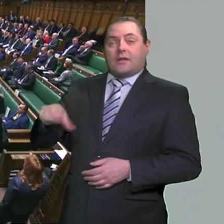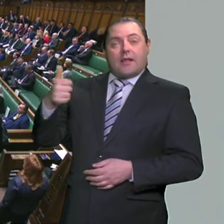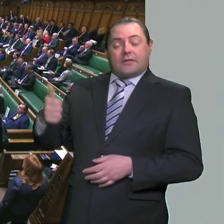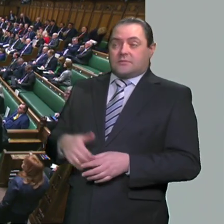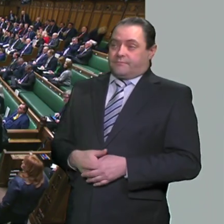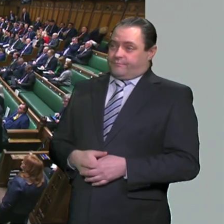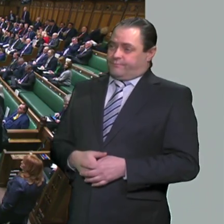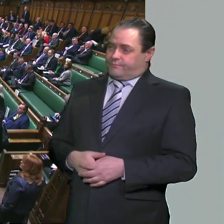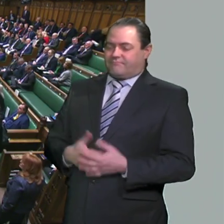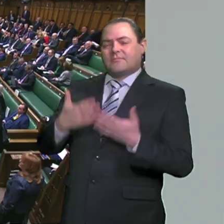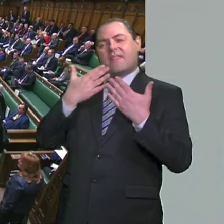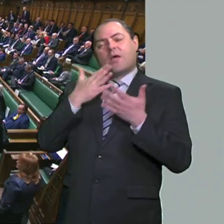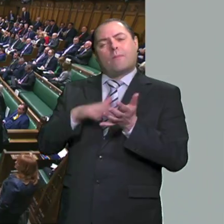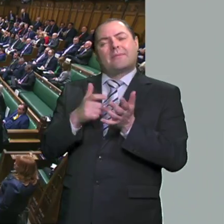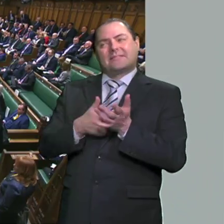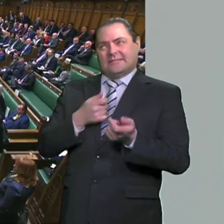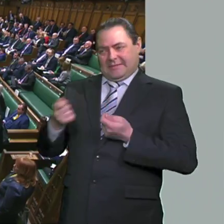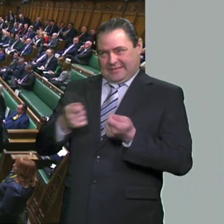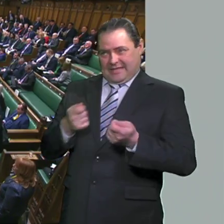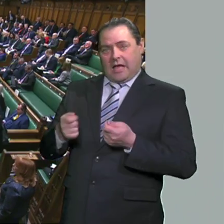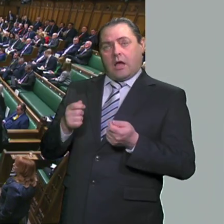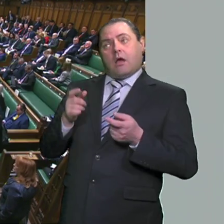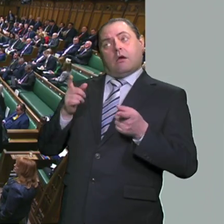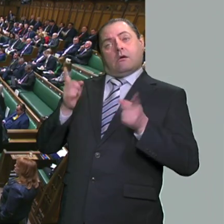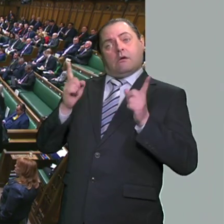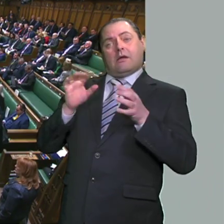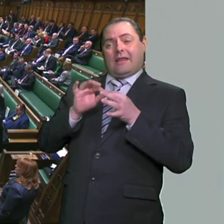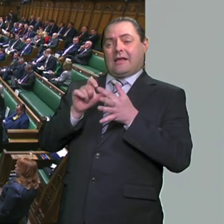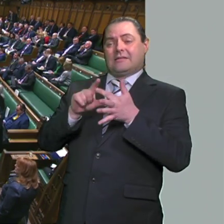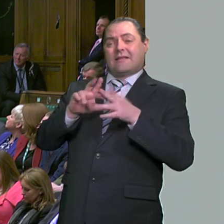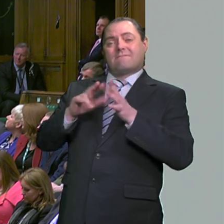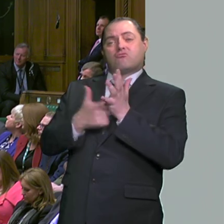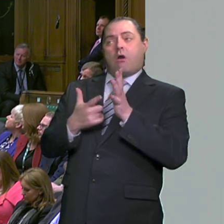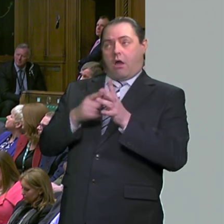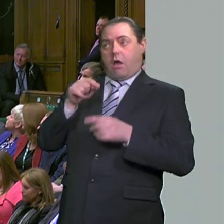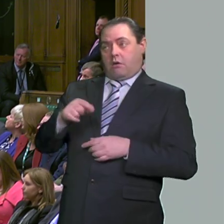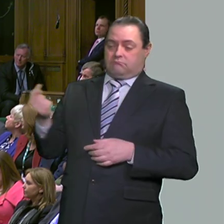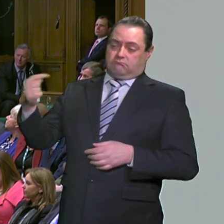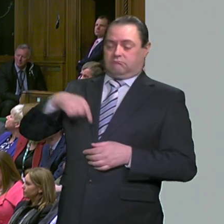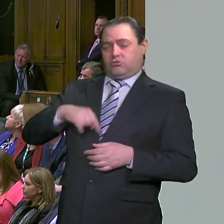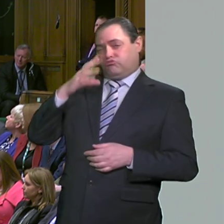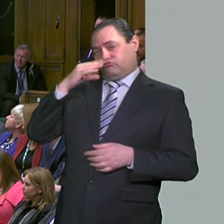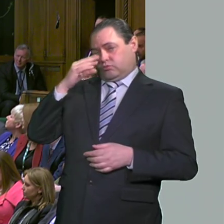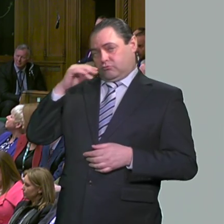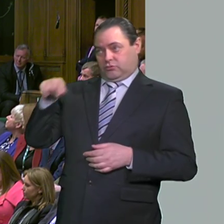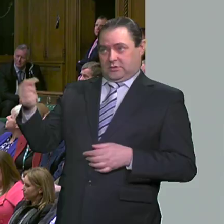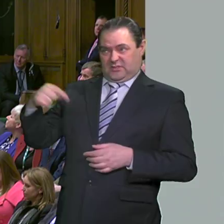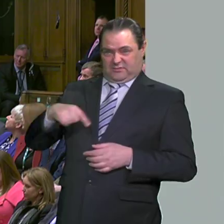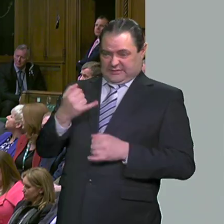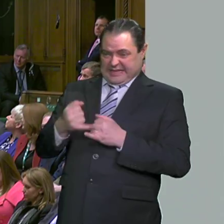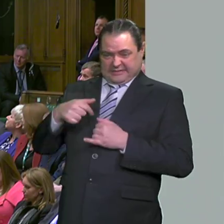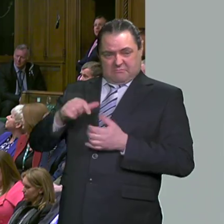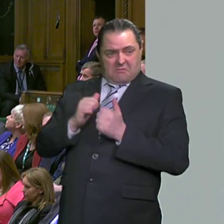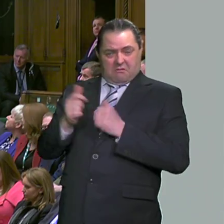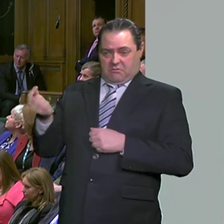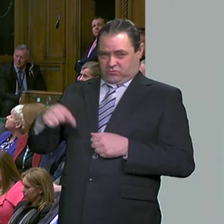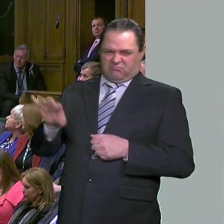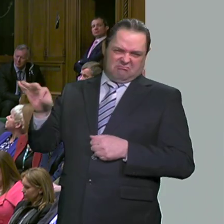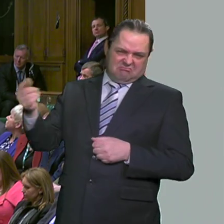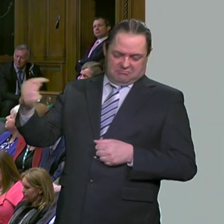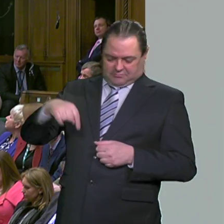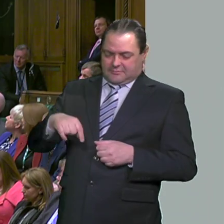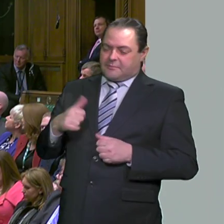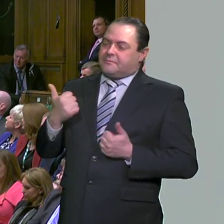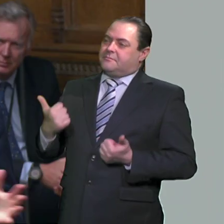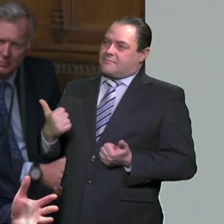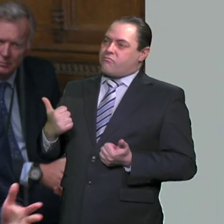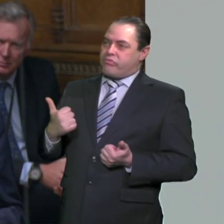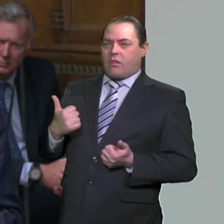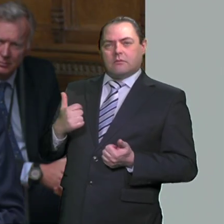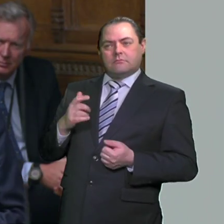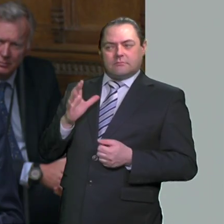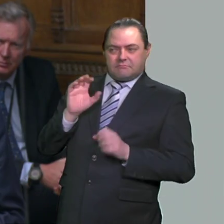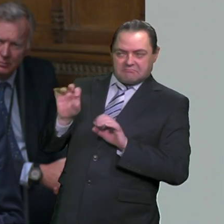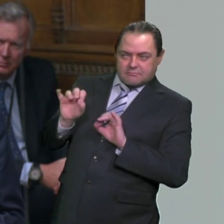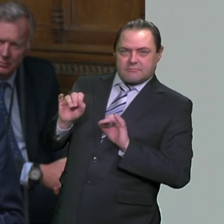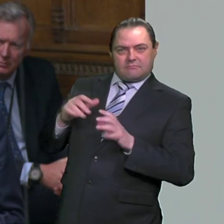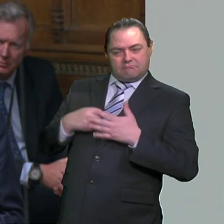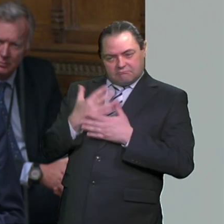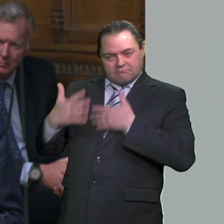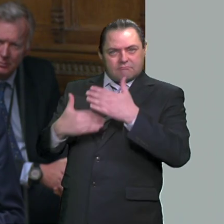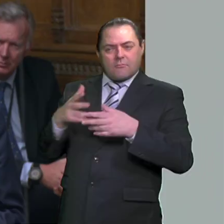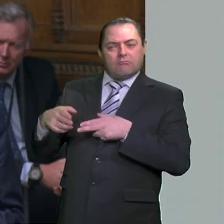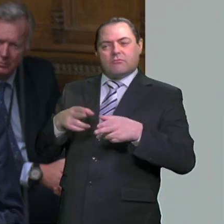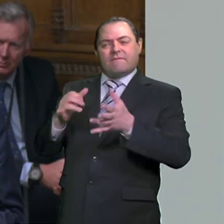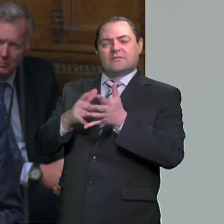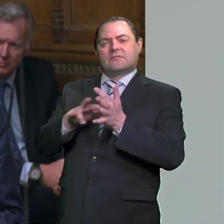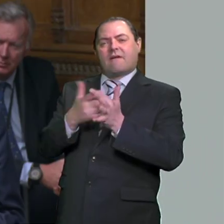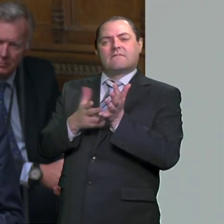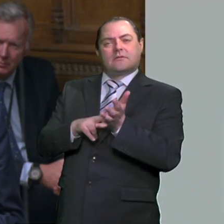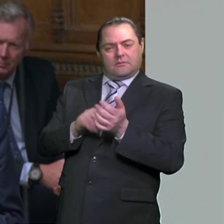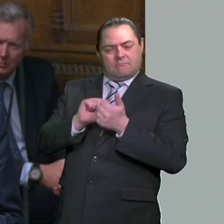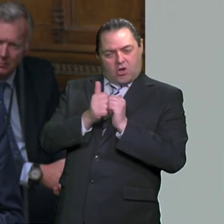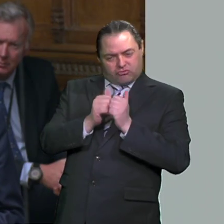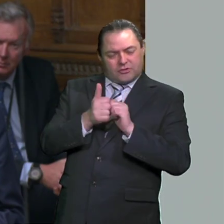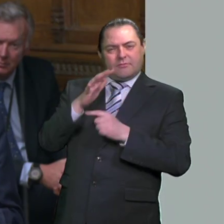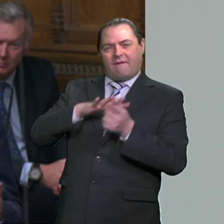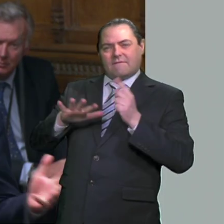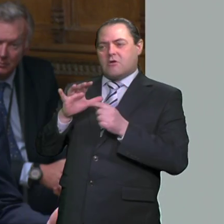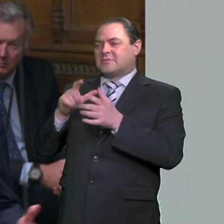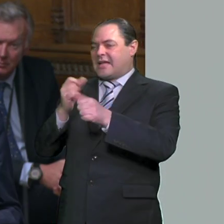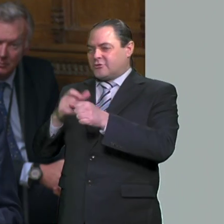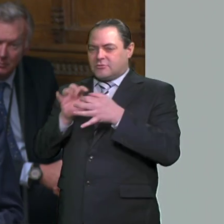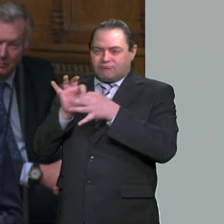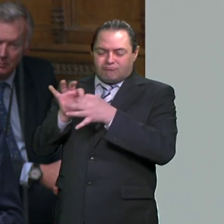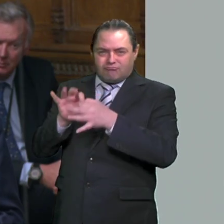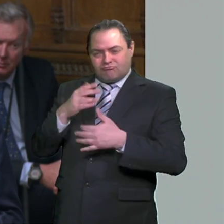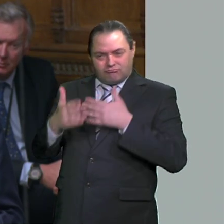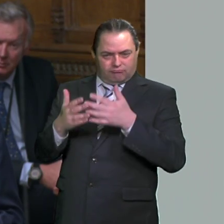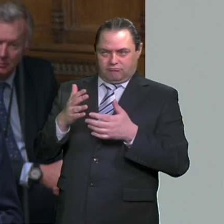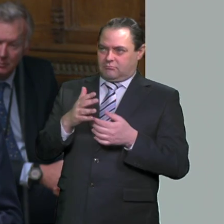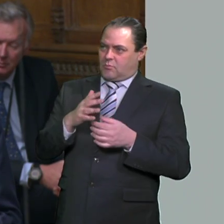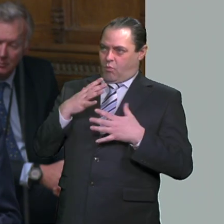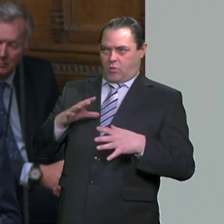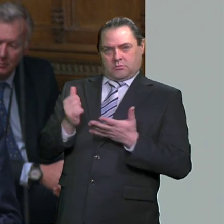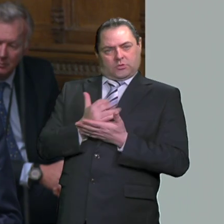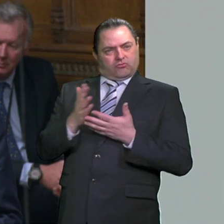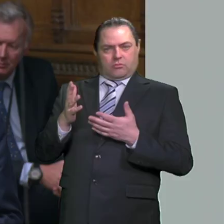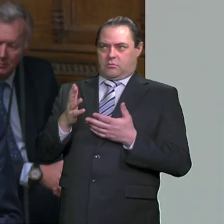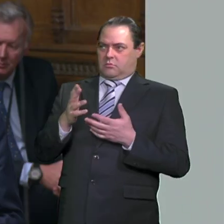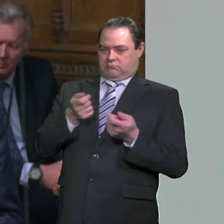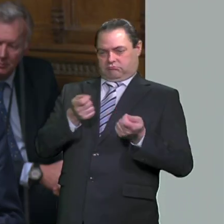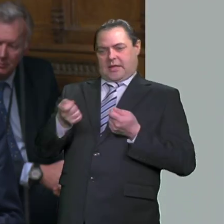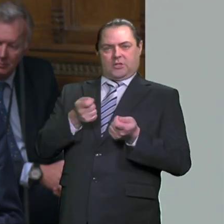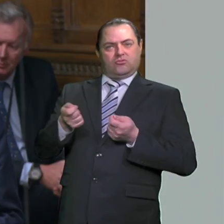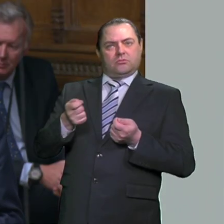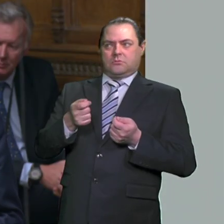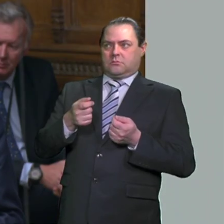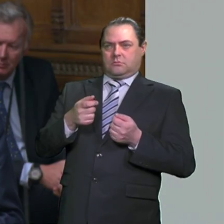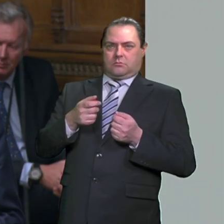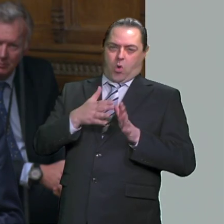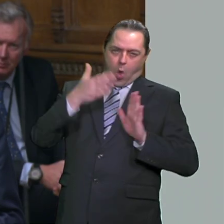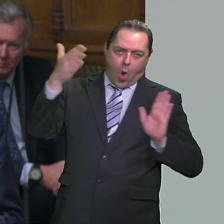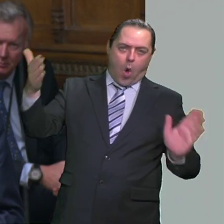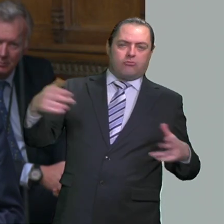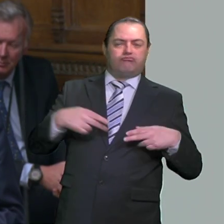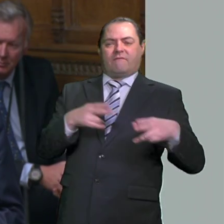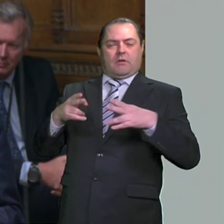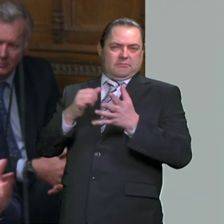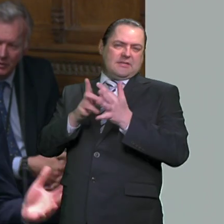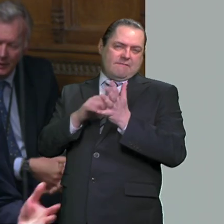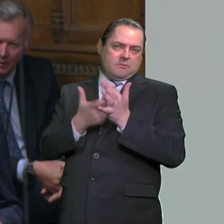The Secretary of State for Environment, Food and Rural Affairs will be visiting Shrewsbury at the end of this month, at my invitation, when she will hear of the tremendous progress made to date by the River Severn Partnership and the Environment Agency in trying to find a holistic solution to managing Britain’s longest river, the River Severn.